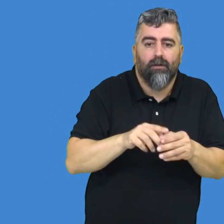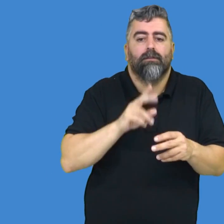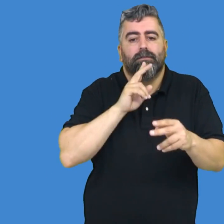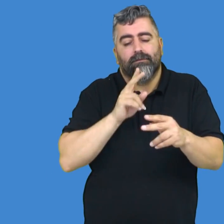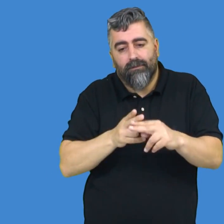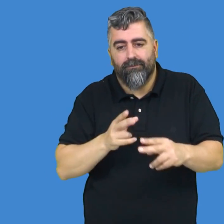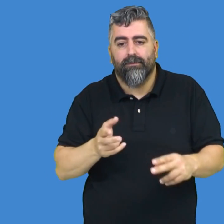nombre